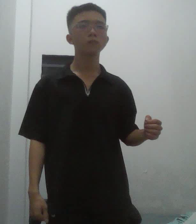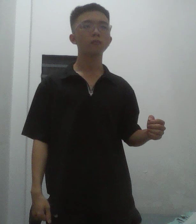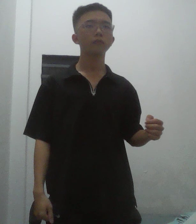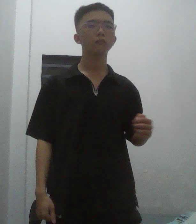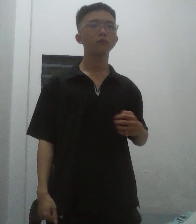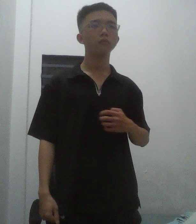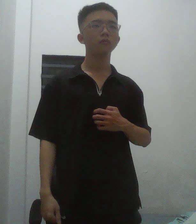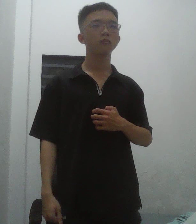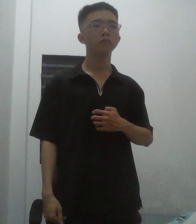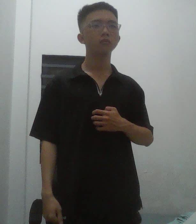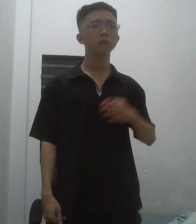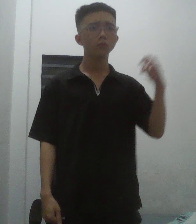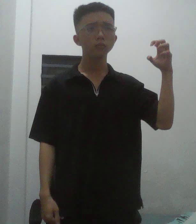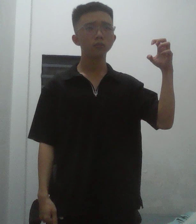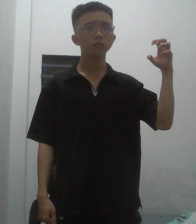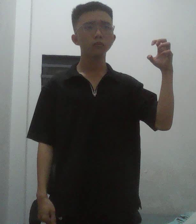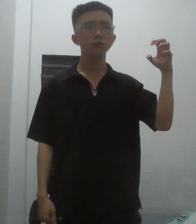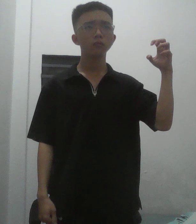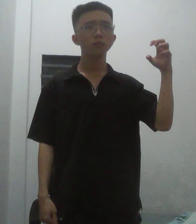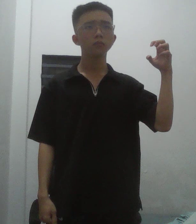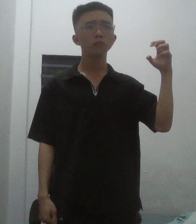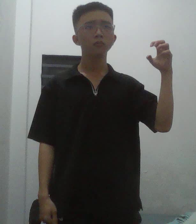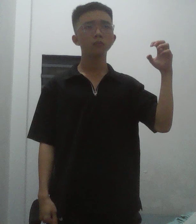tuc gian